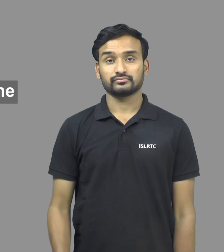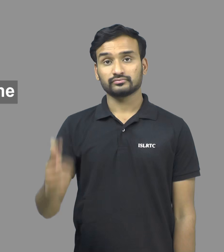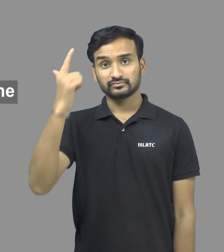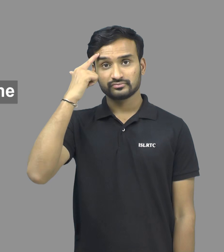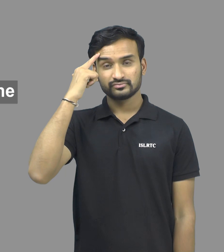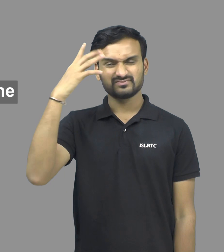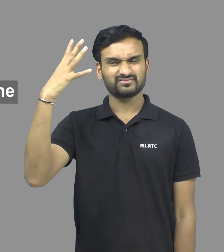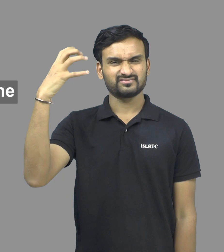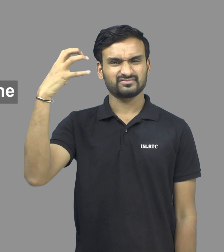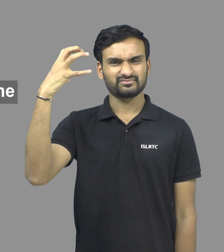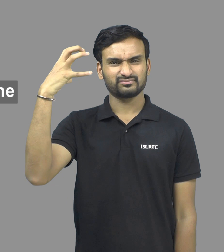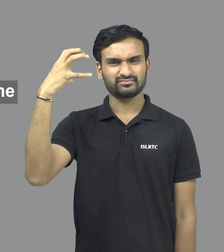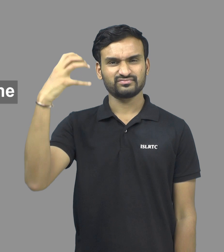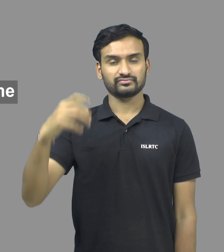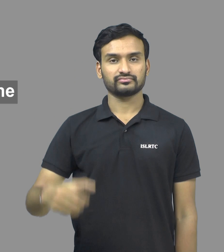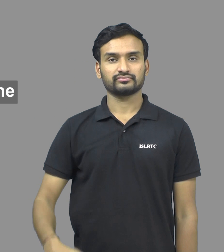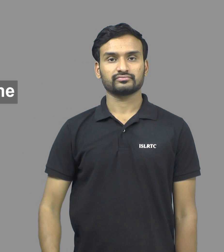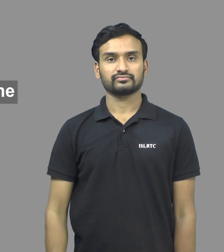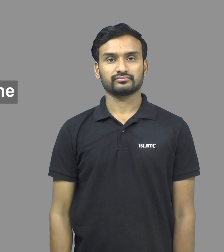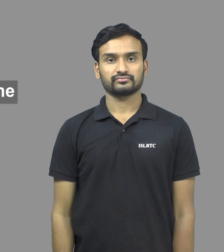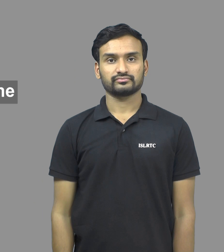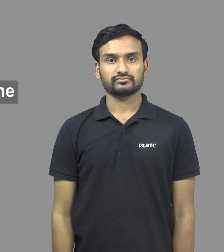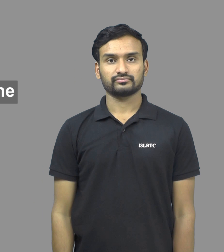Headache